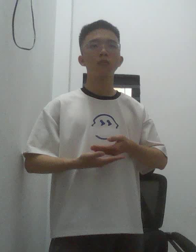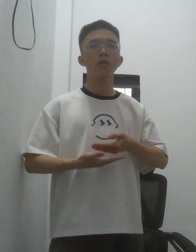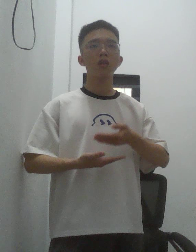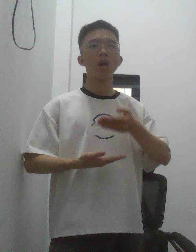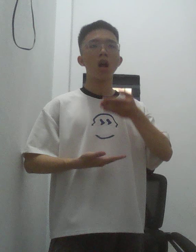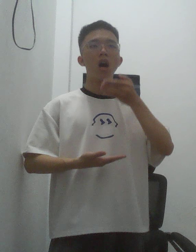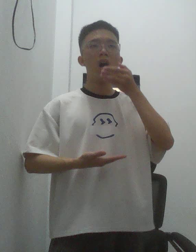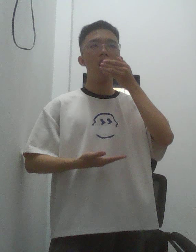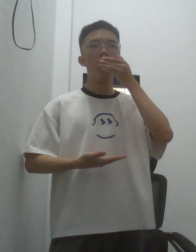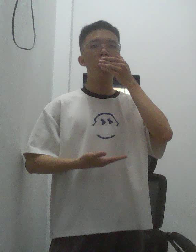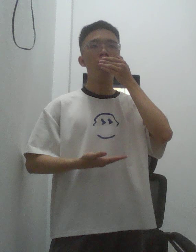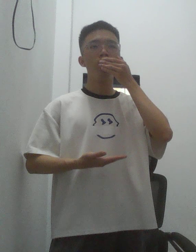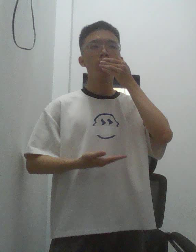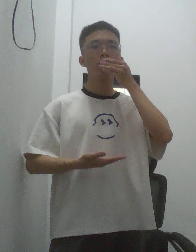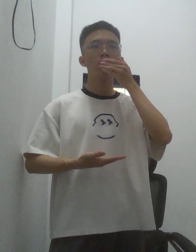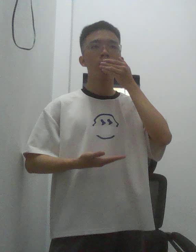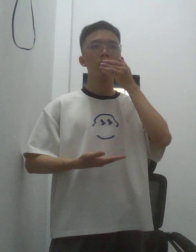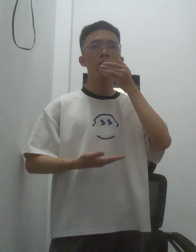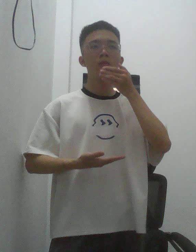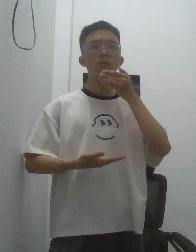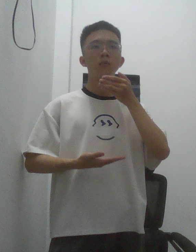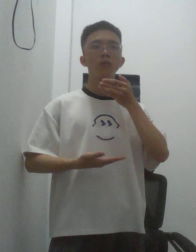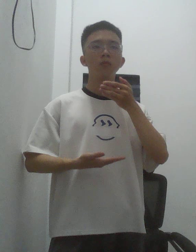sup